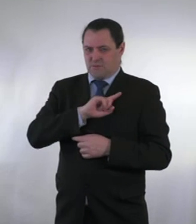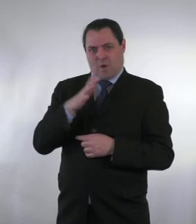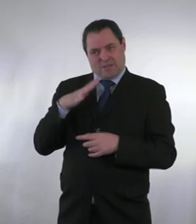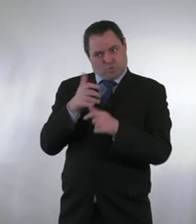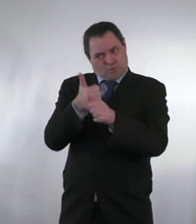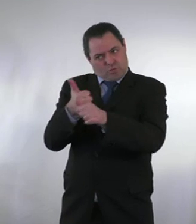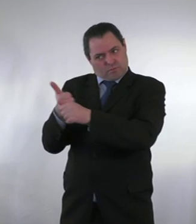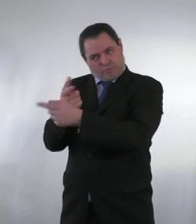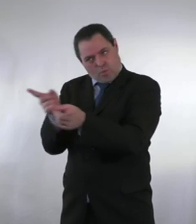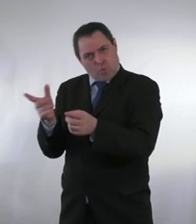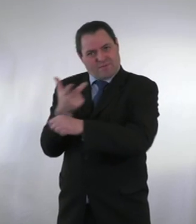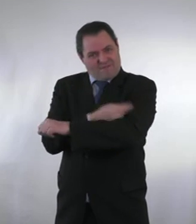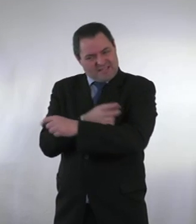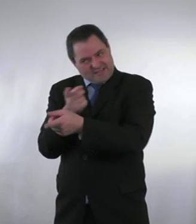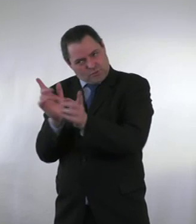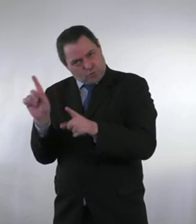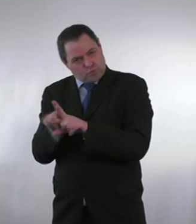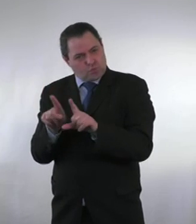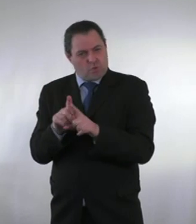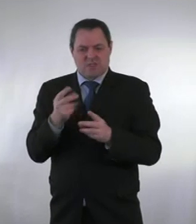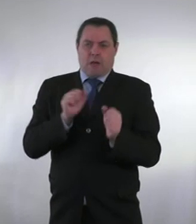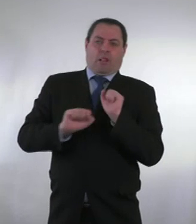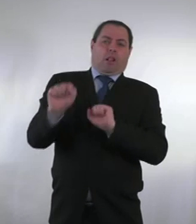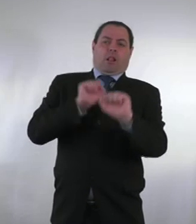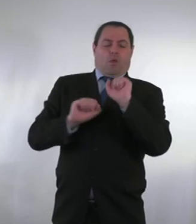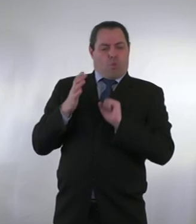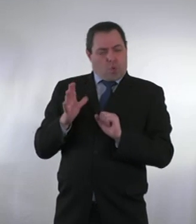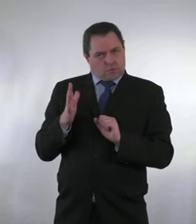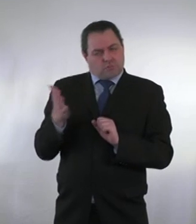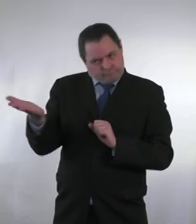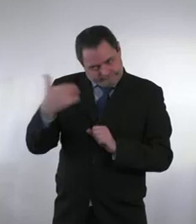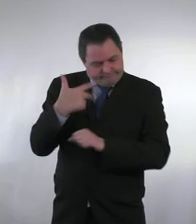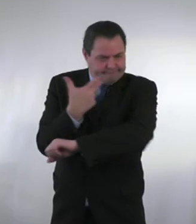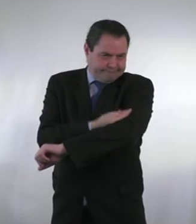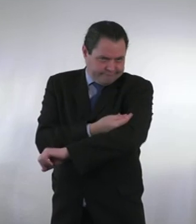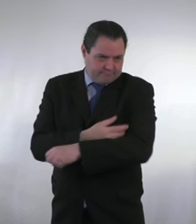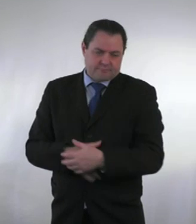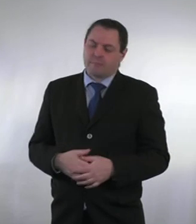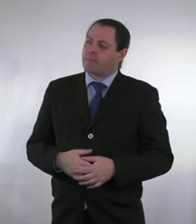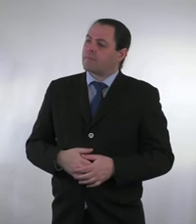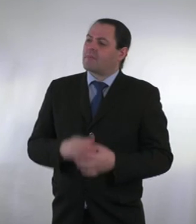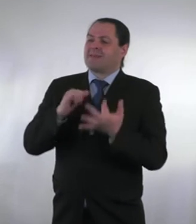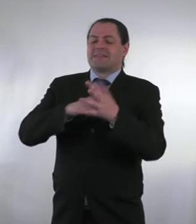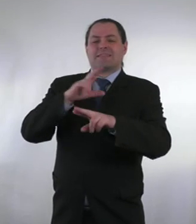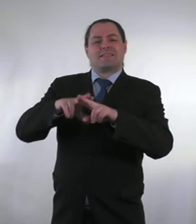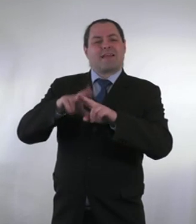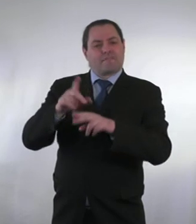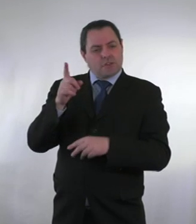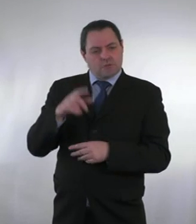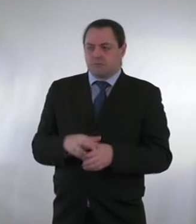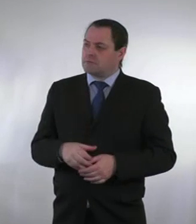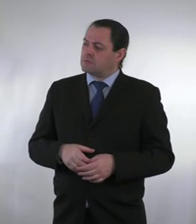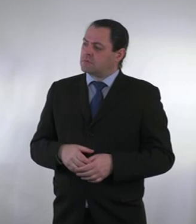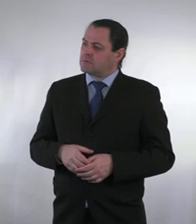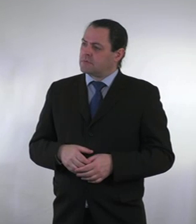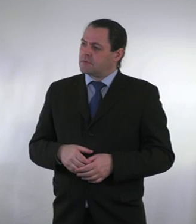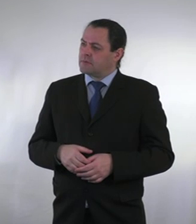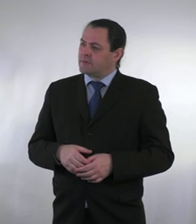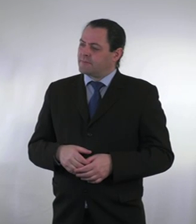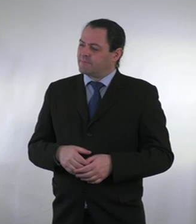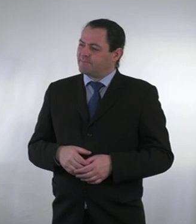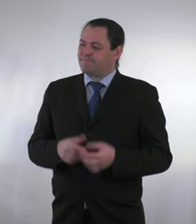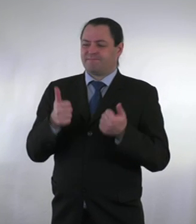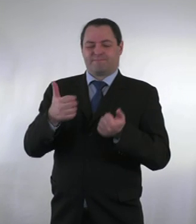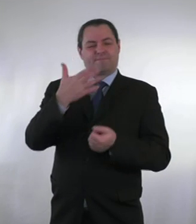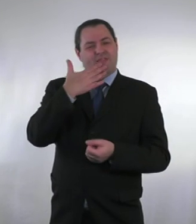must vaccinate and who may be a little bit vaccine hesitant, as the jargon has it.